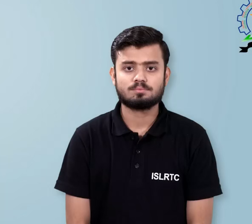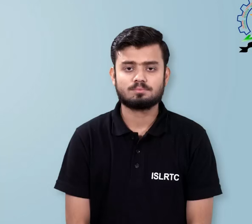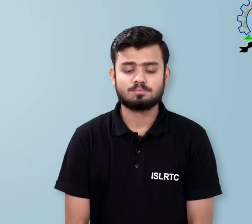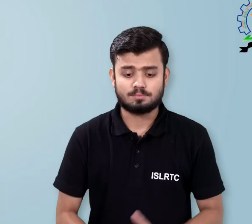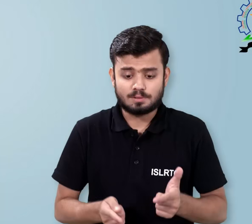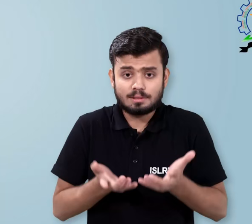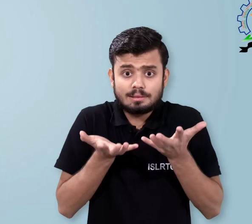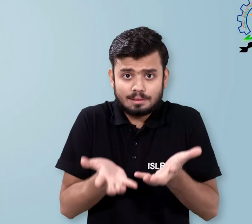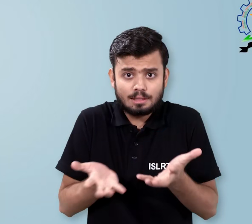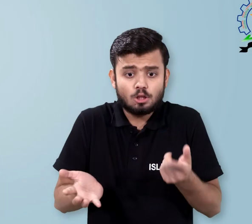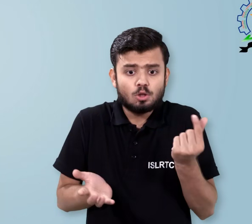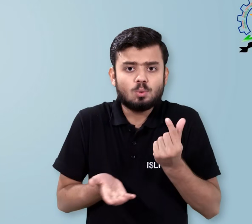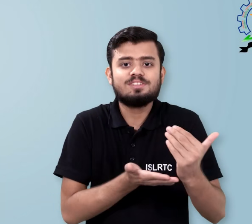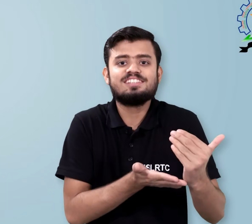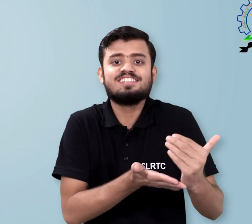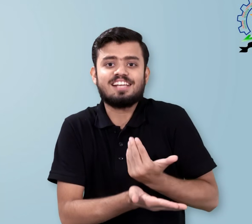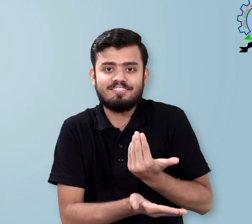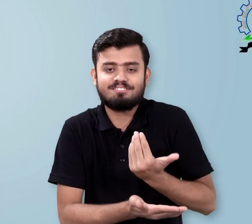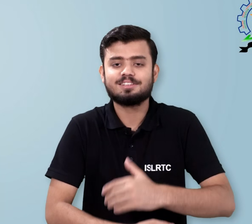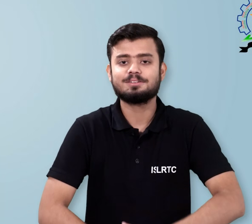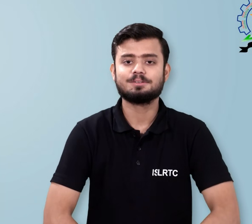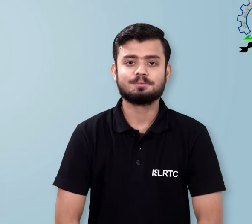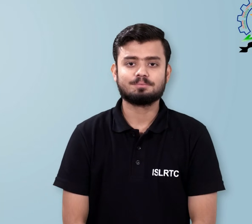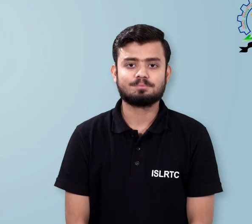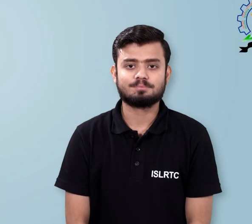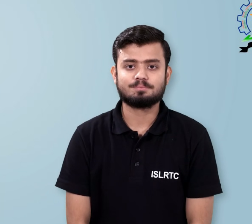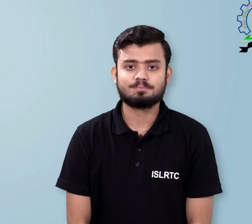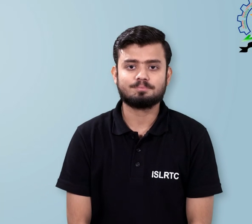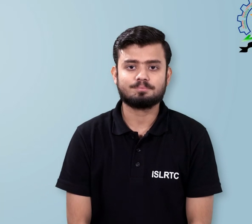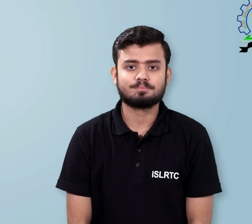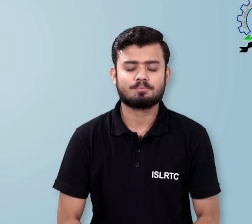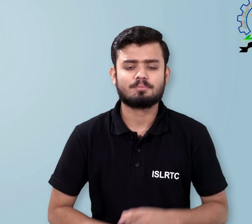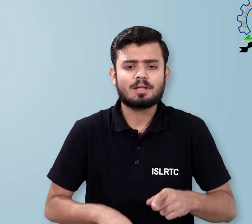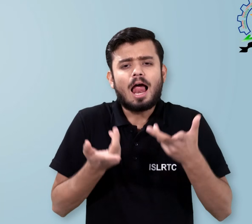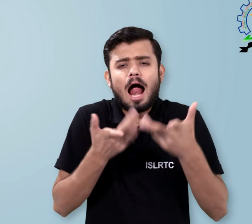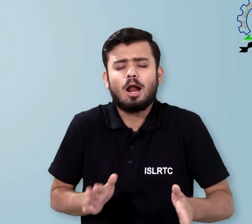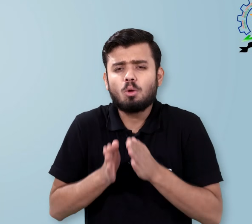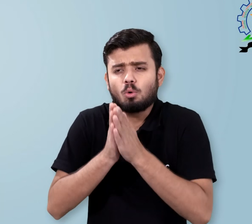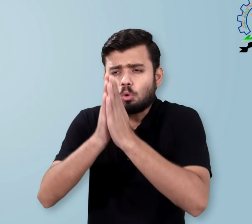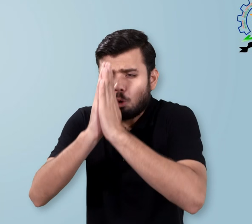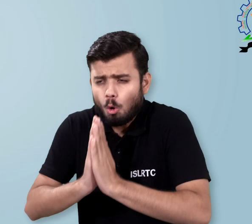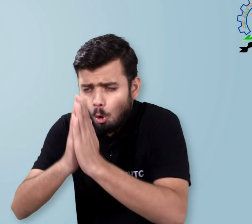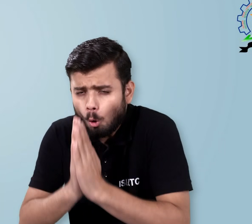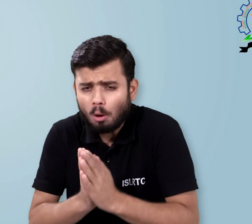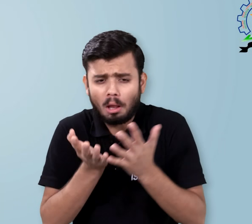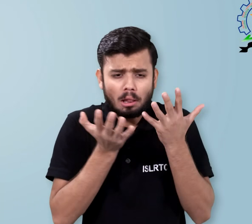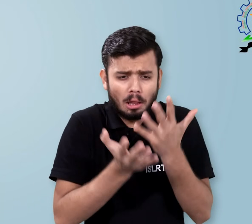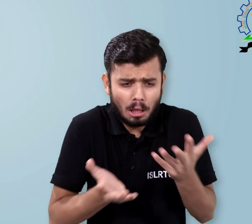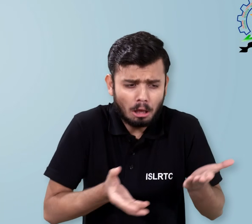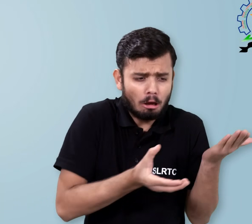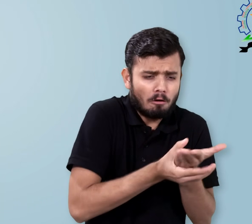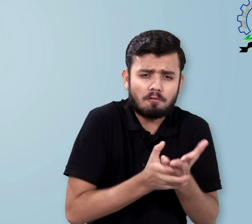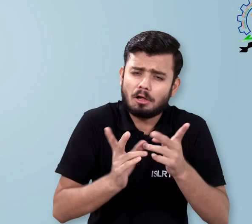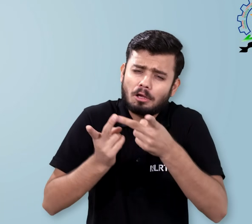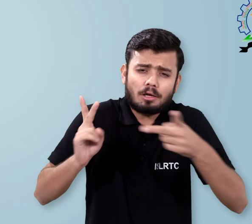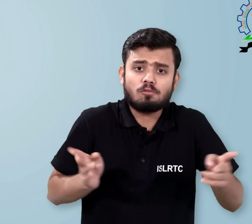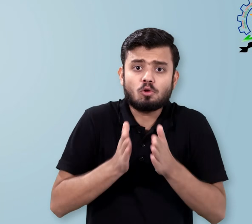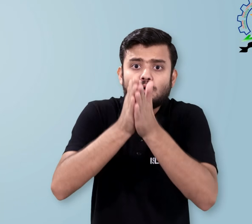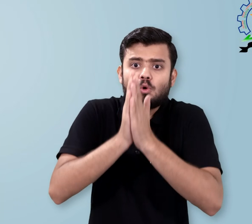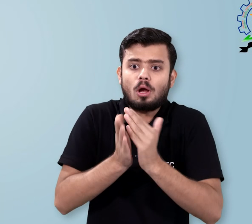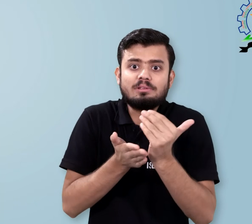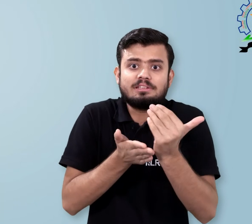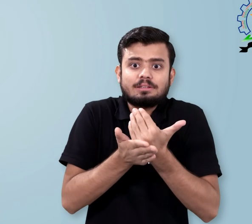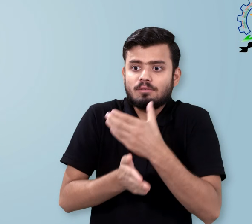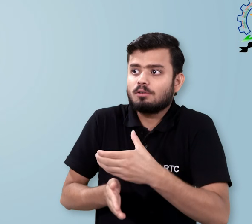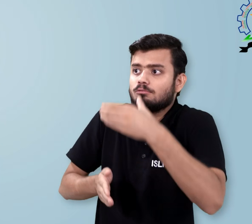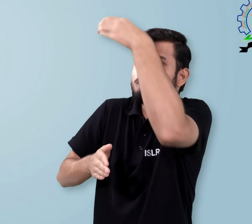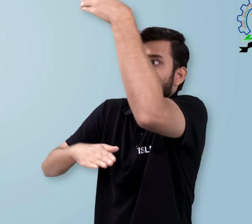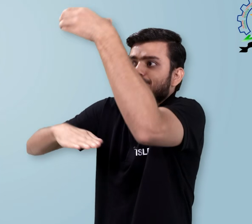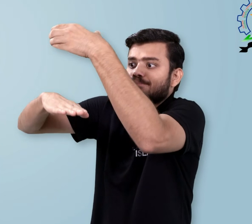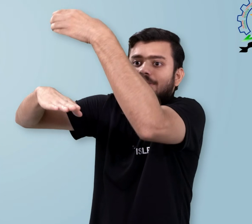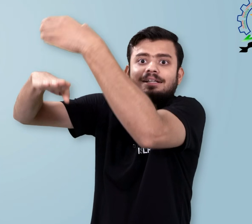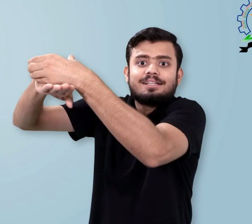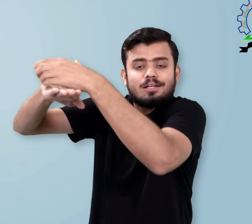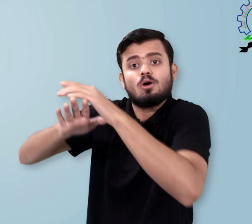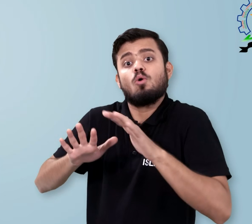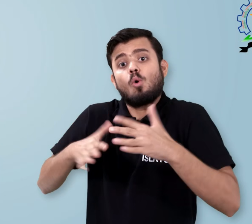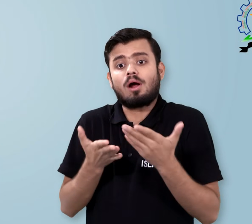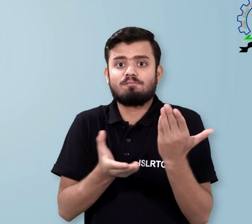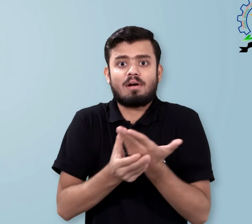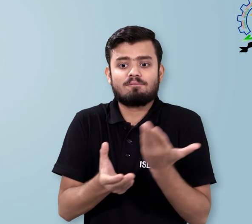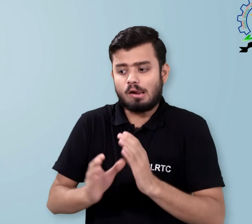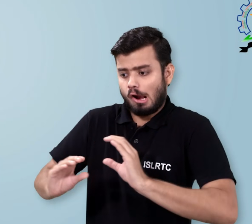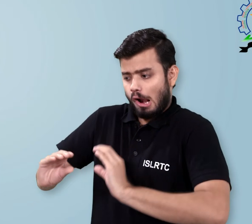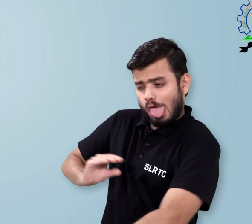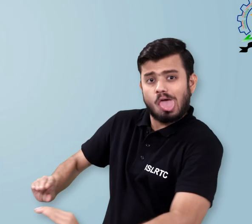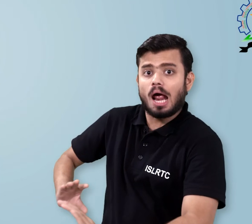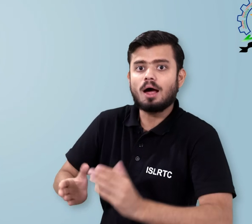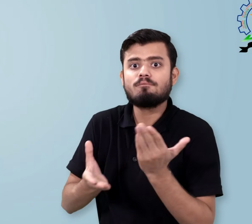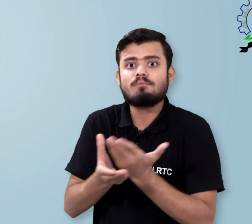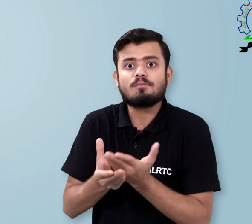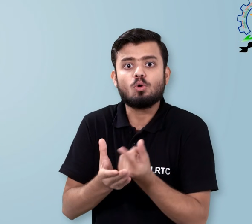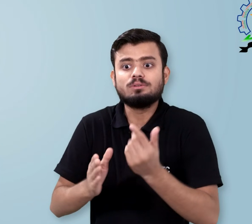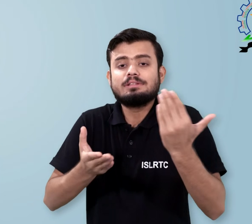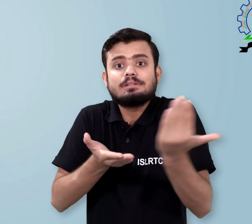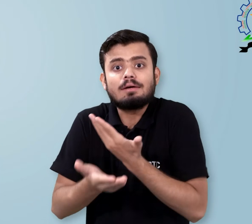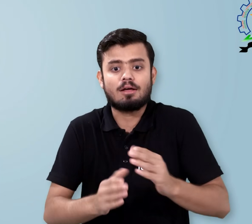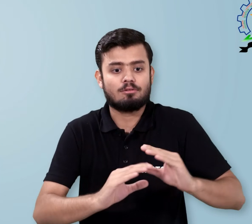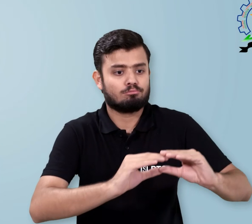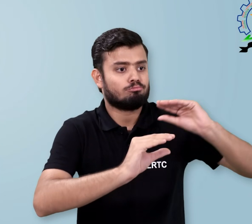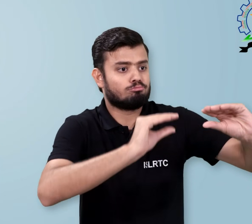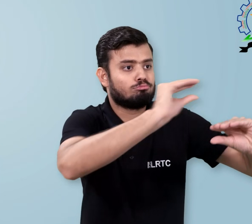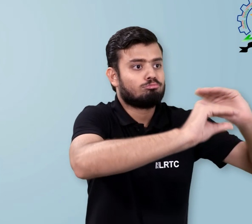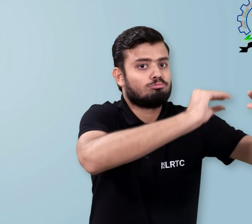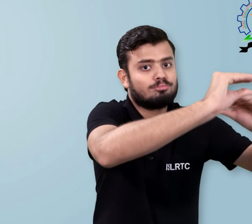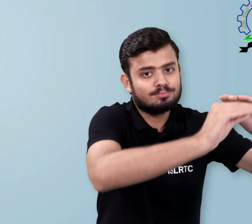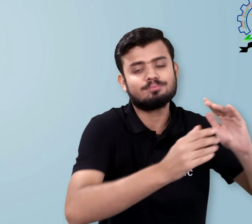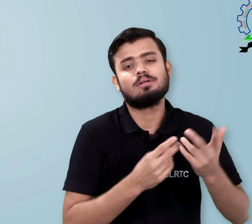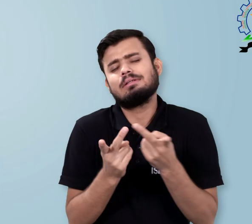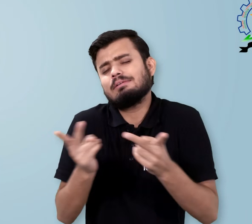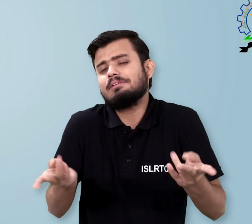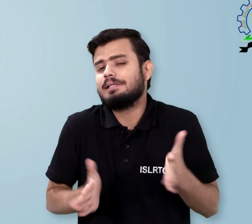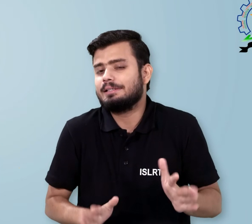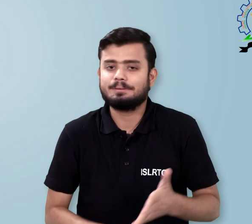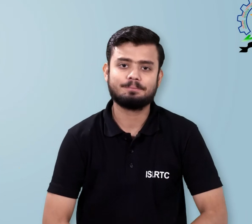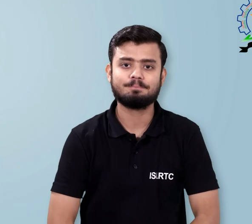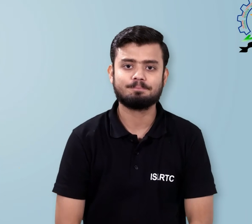Enshrine To preserve something highly respected in a special place or text, etc.